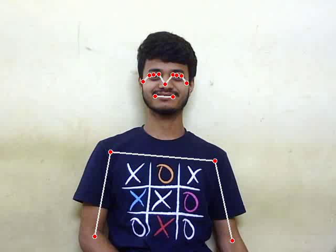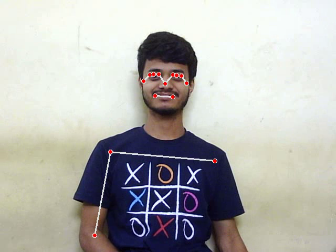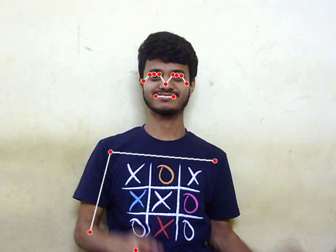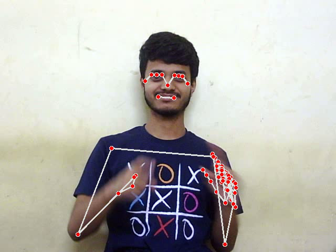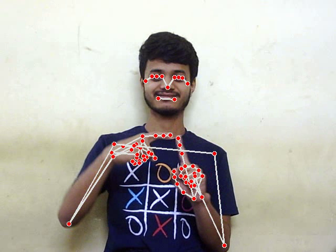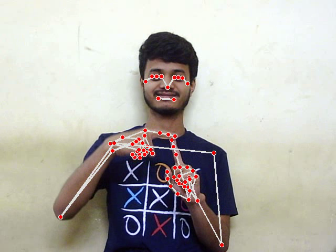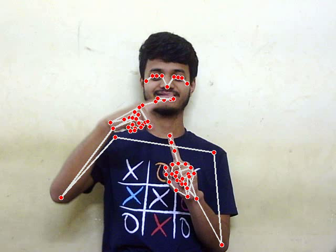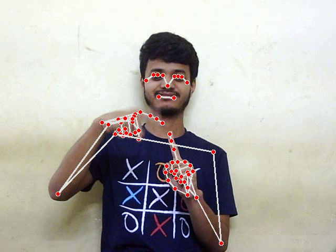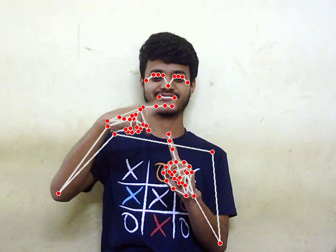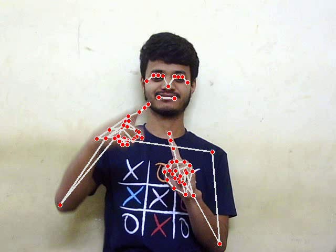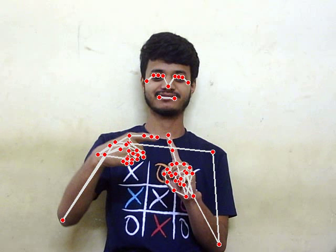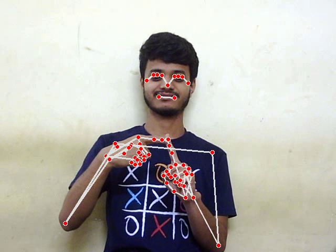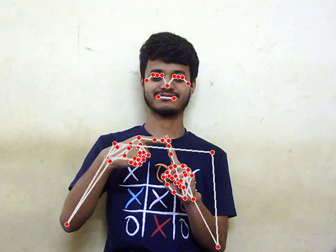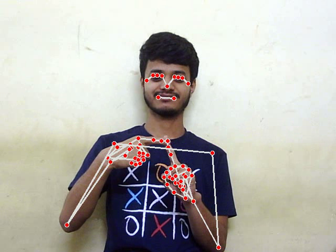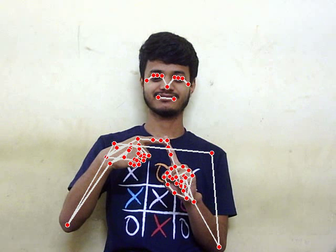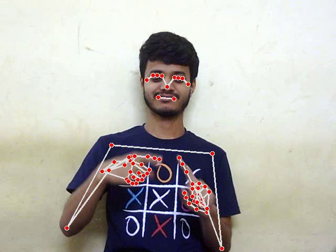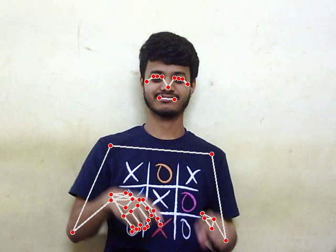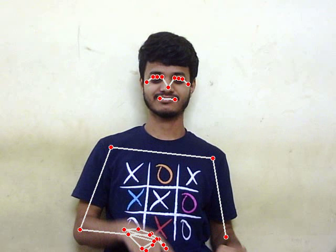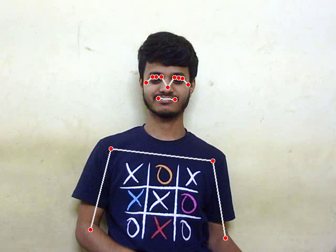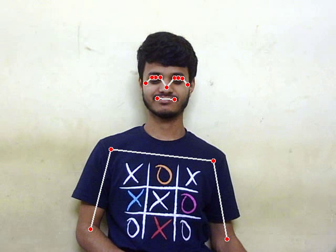when